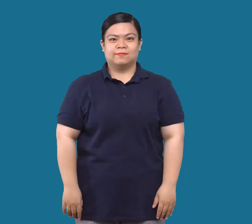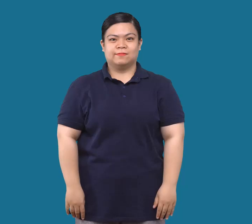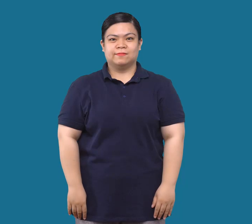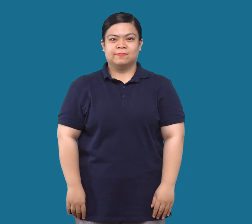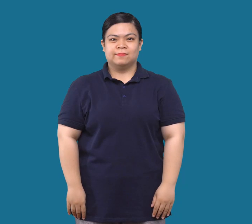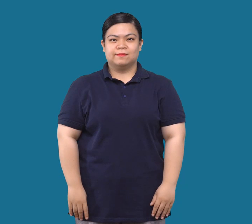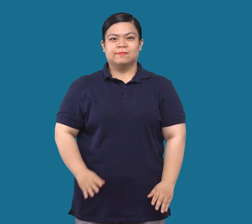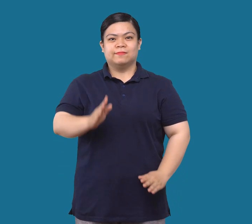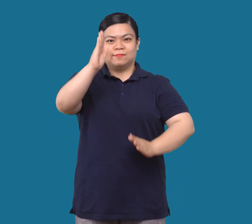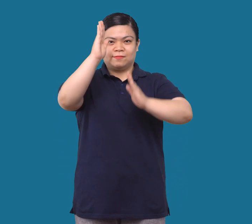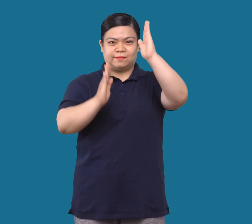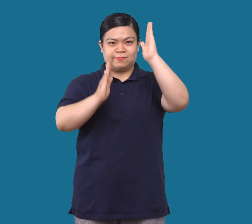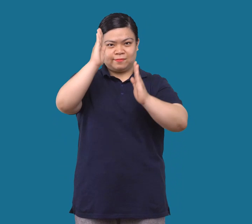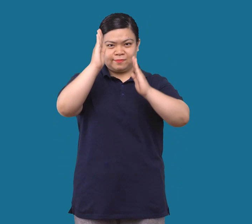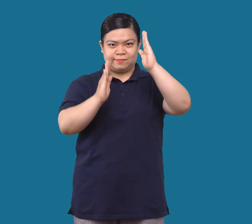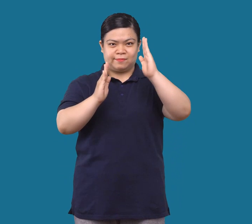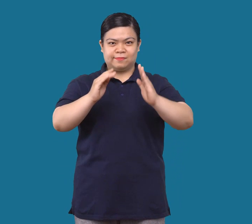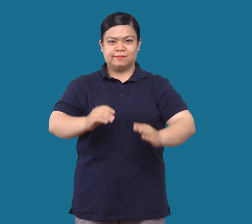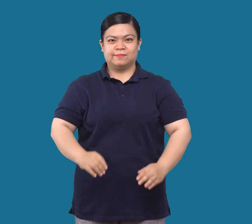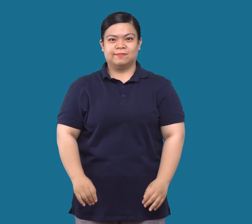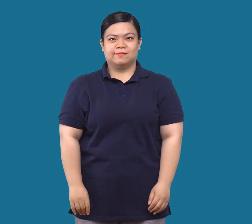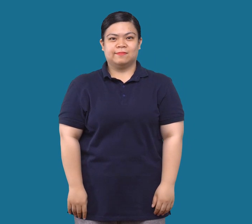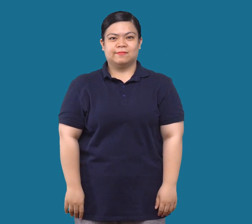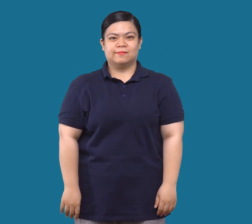thành thị